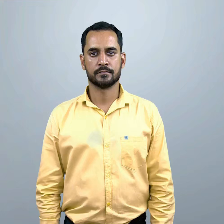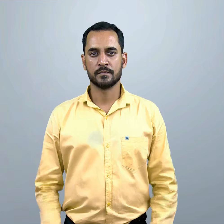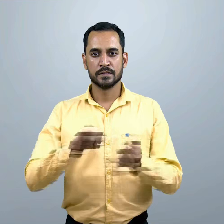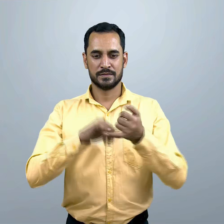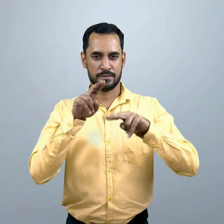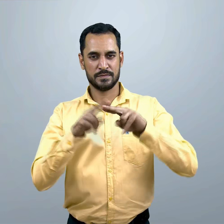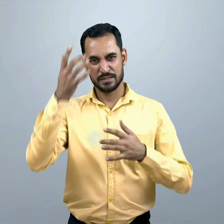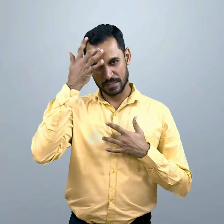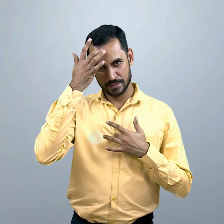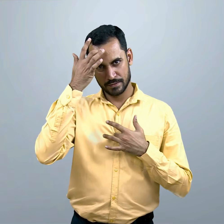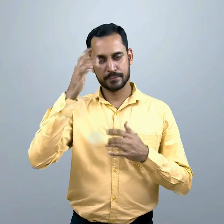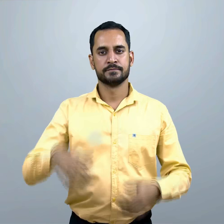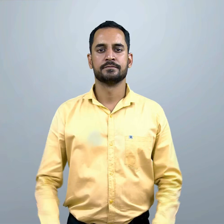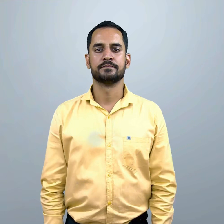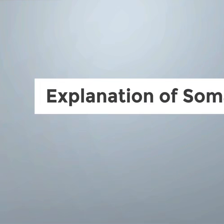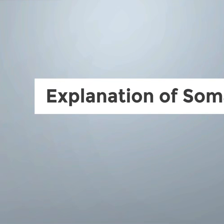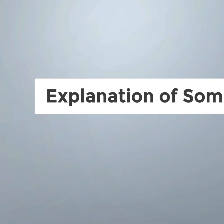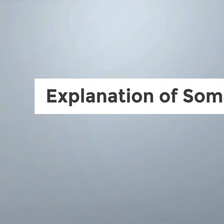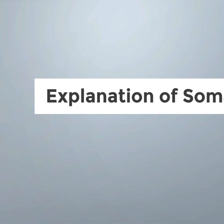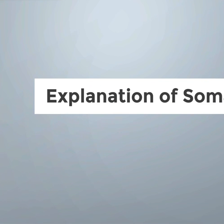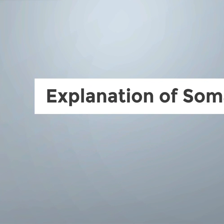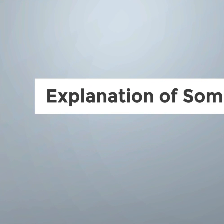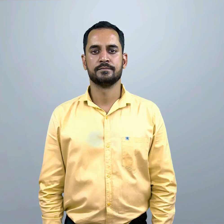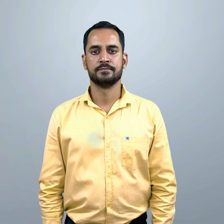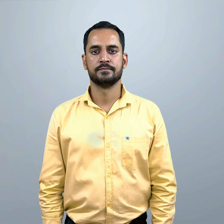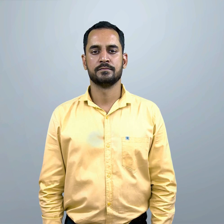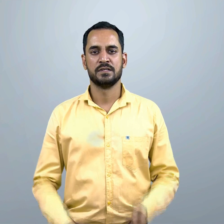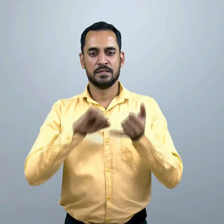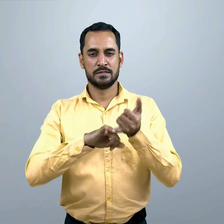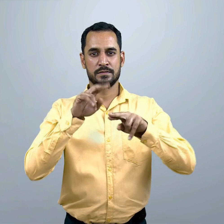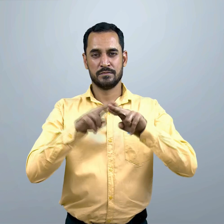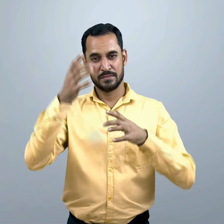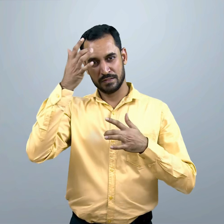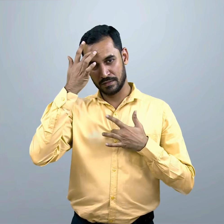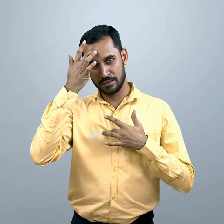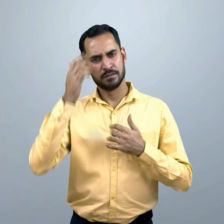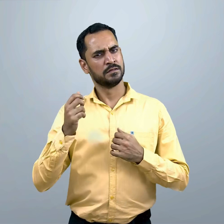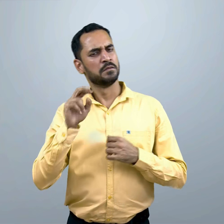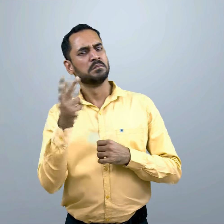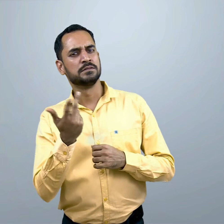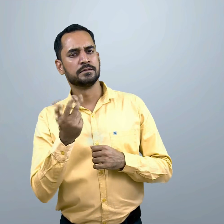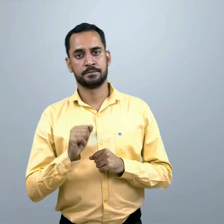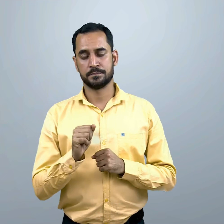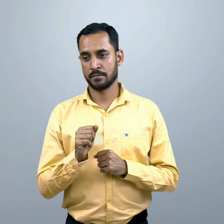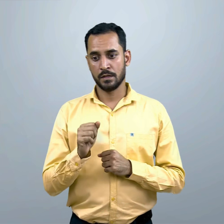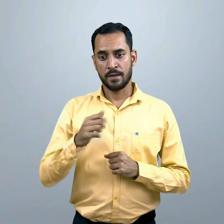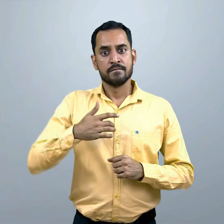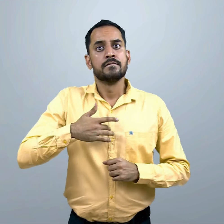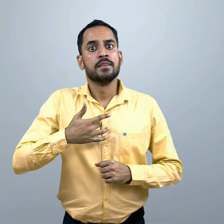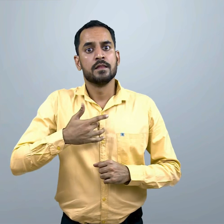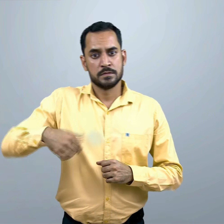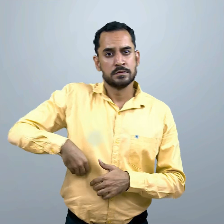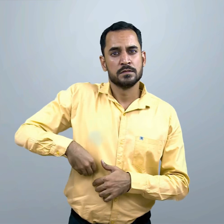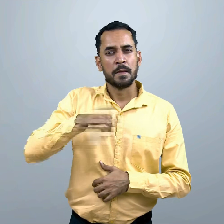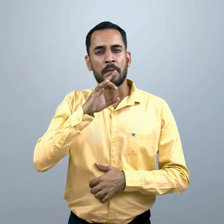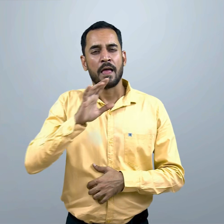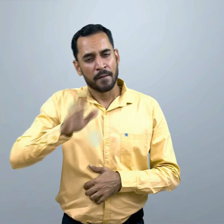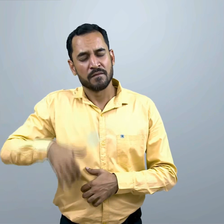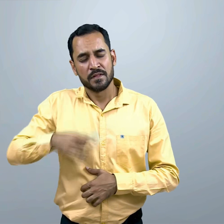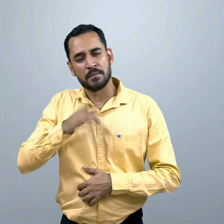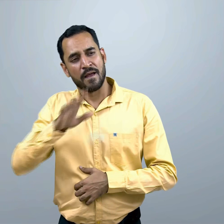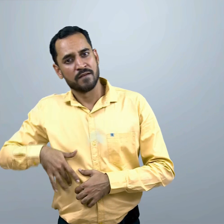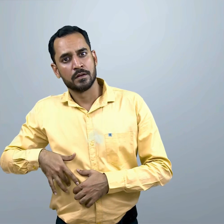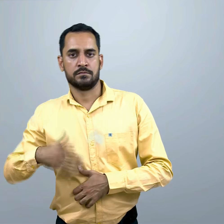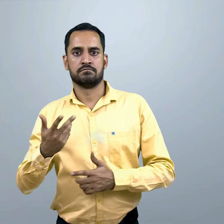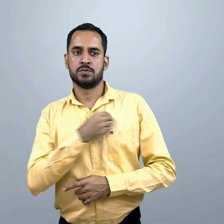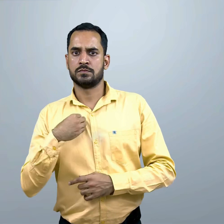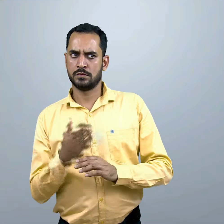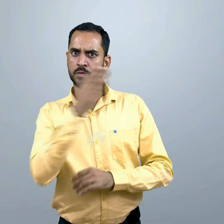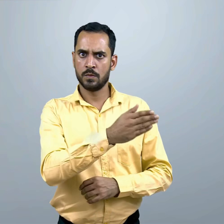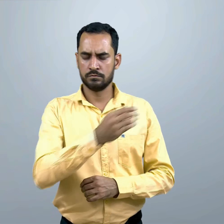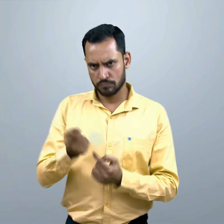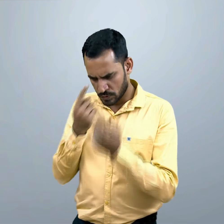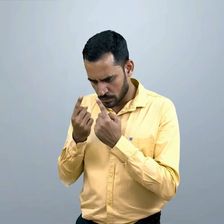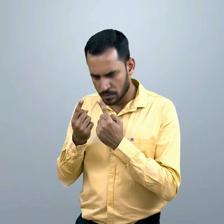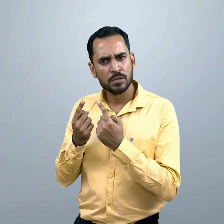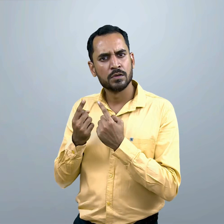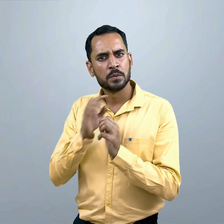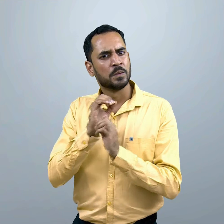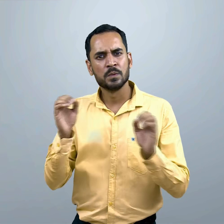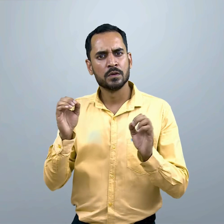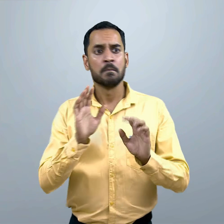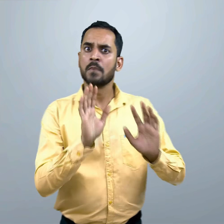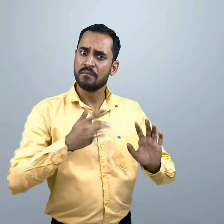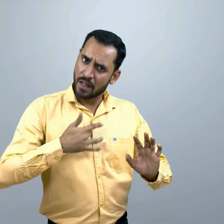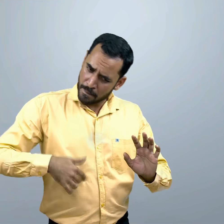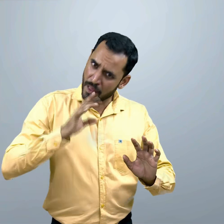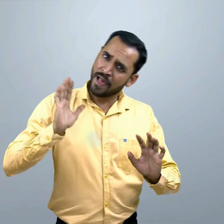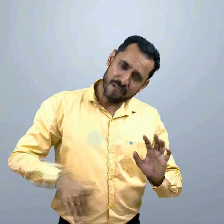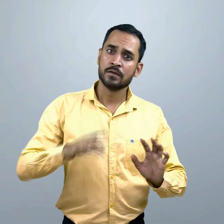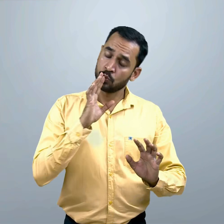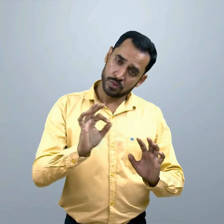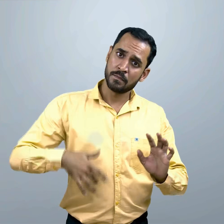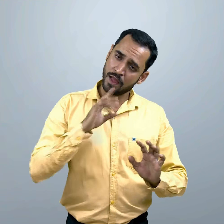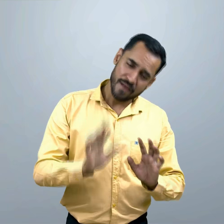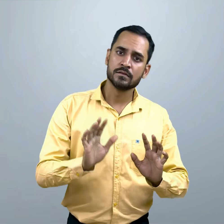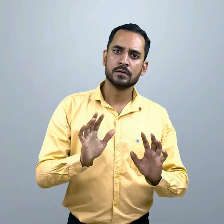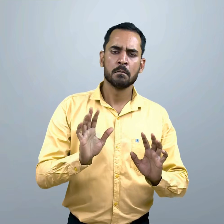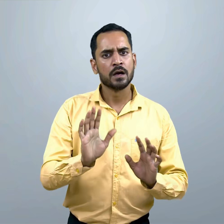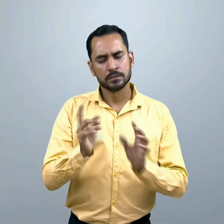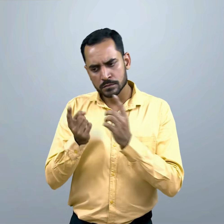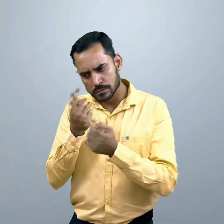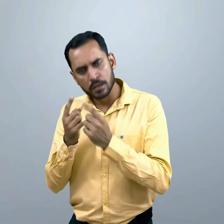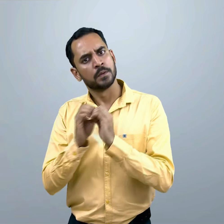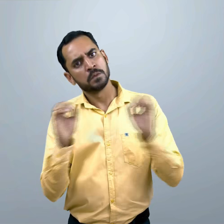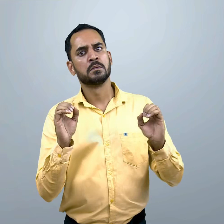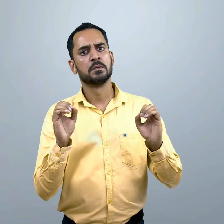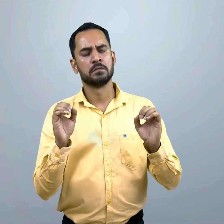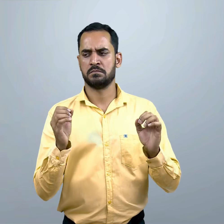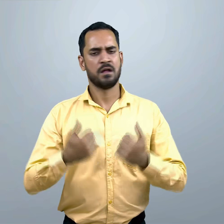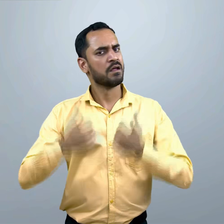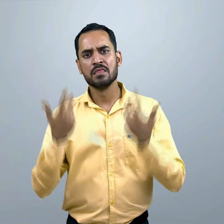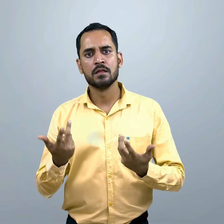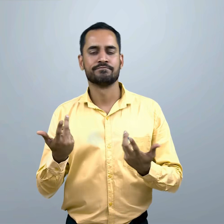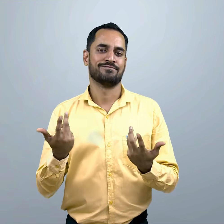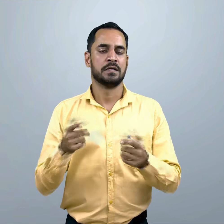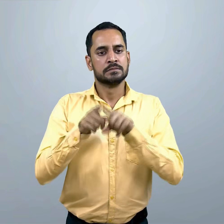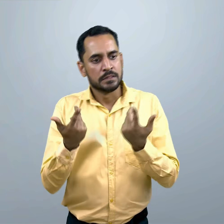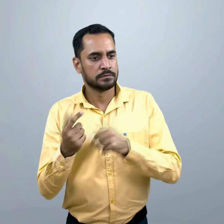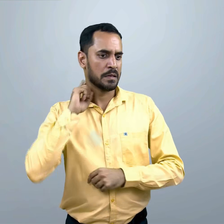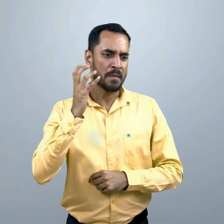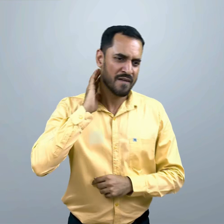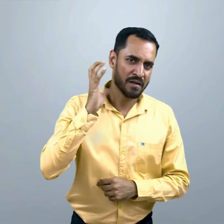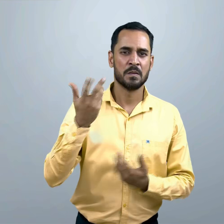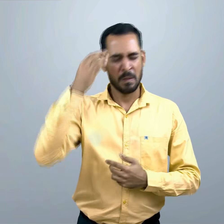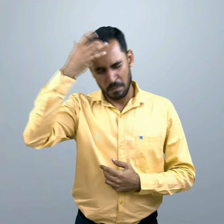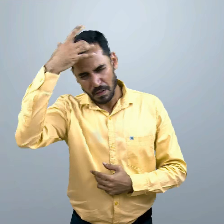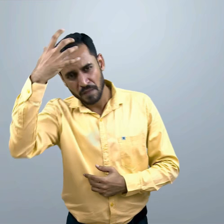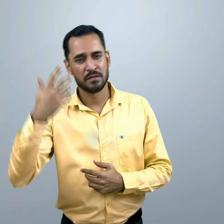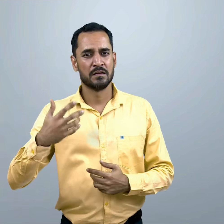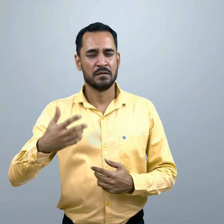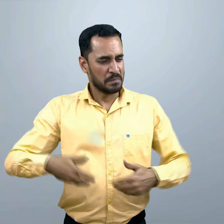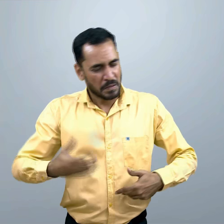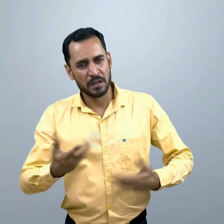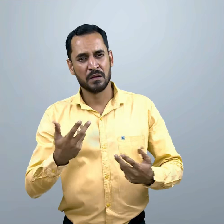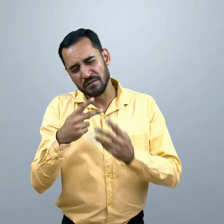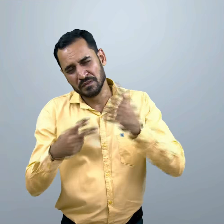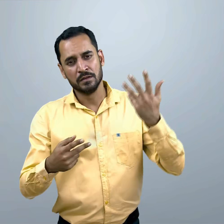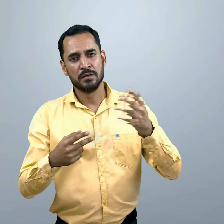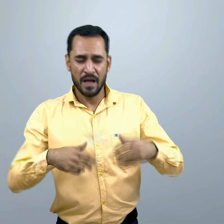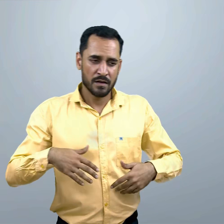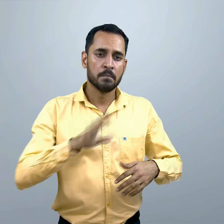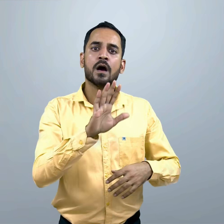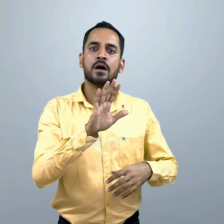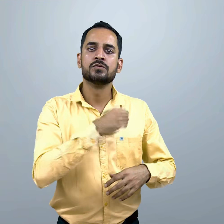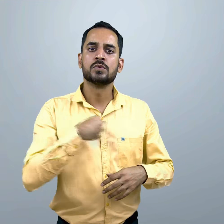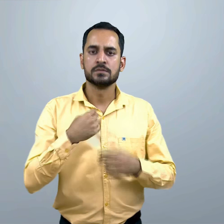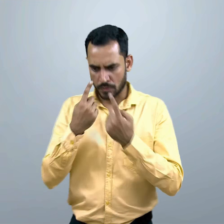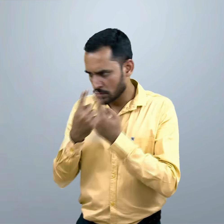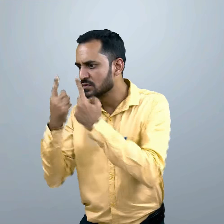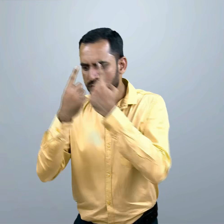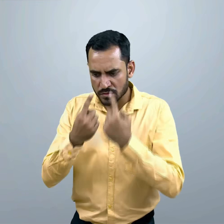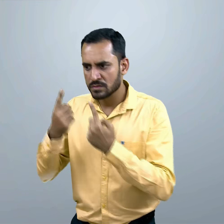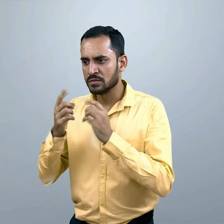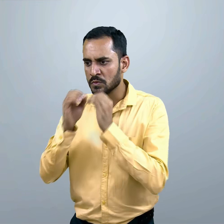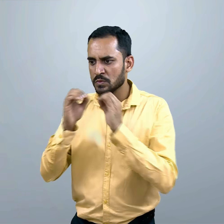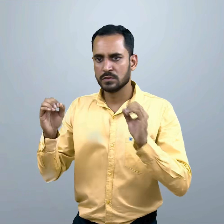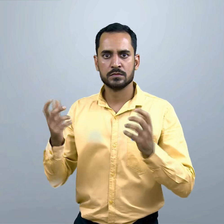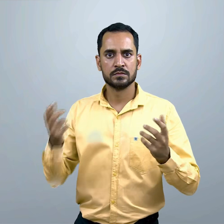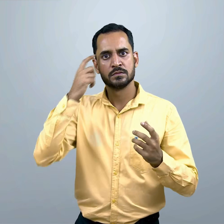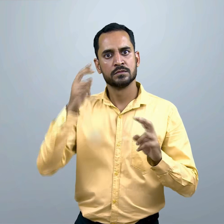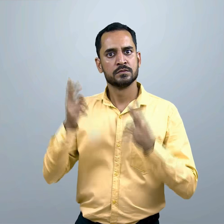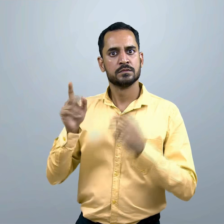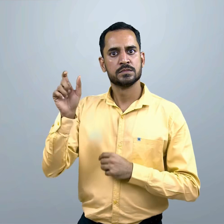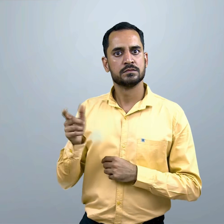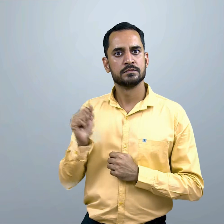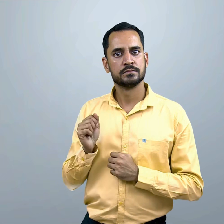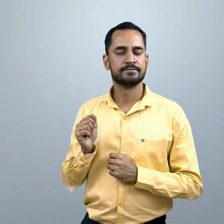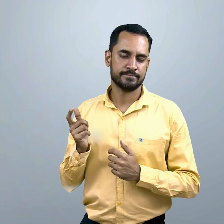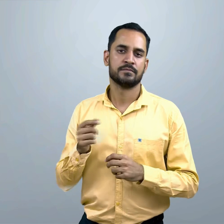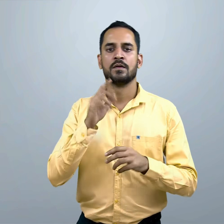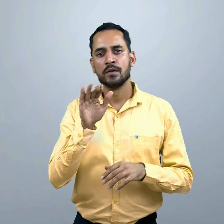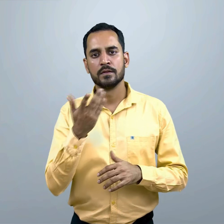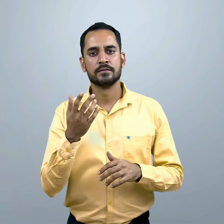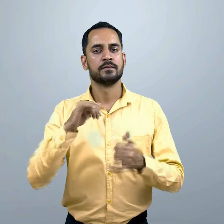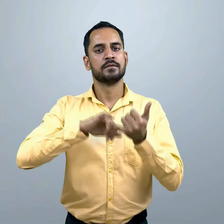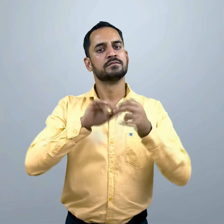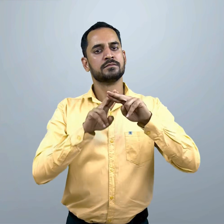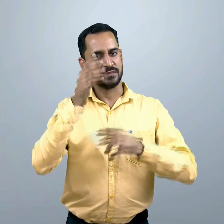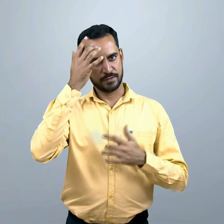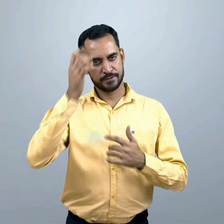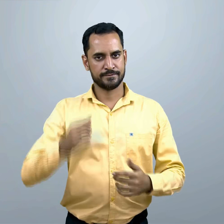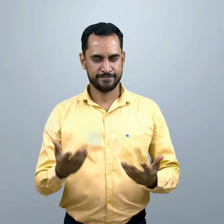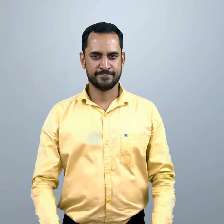Somatoform disorder